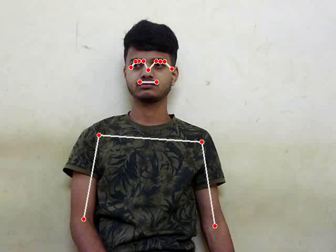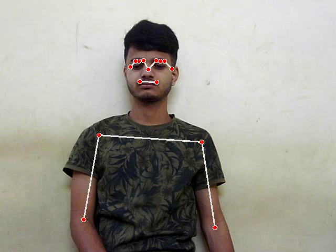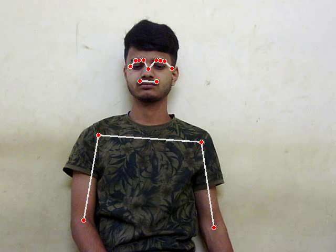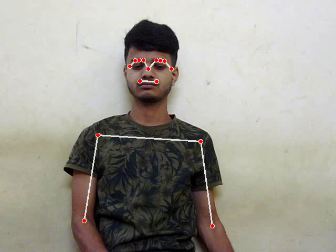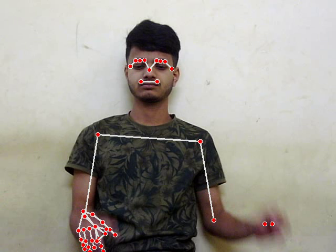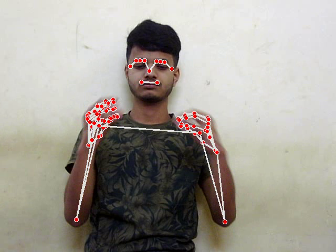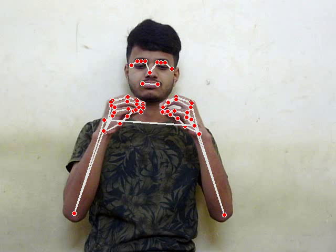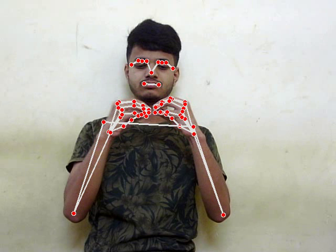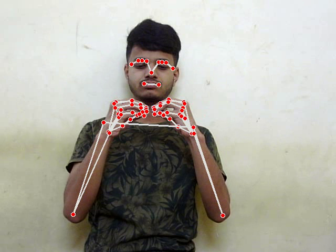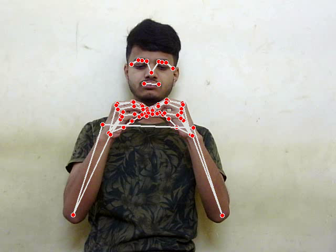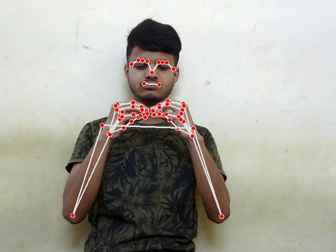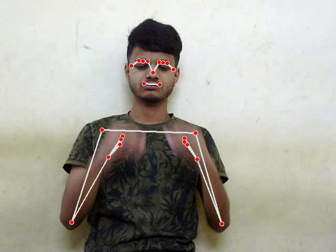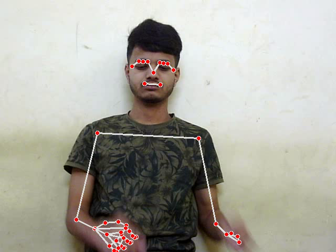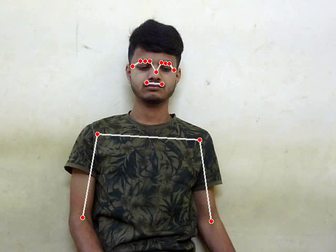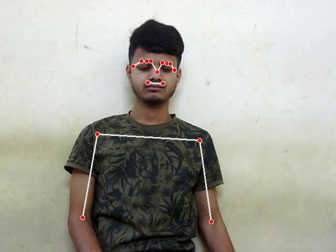more